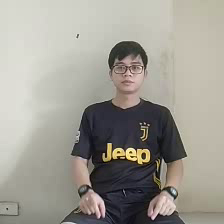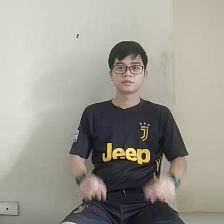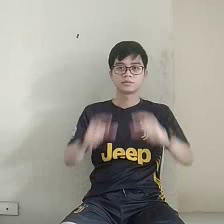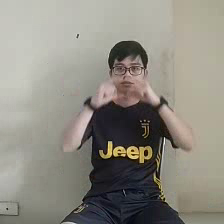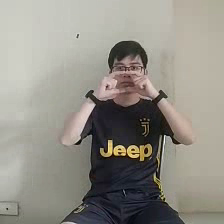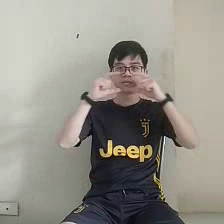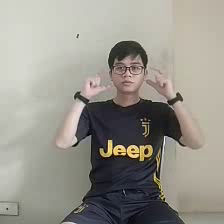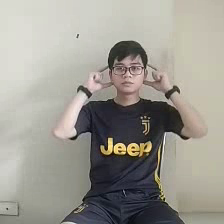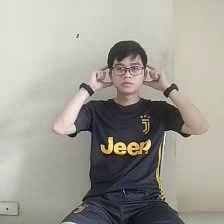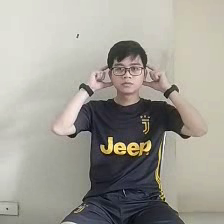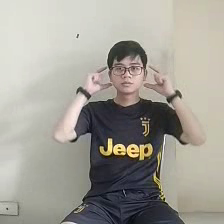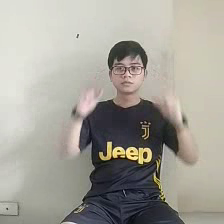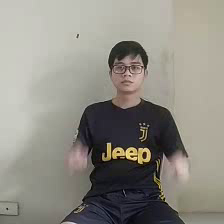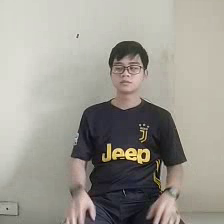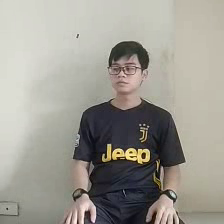Khẩu trang